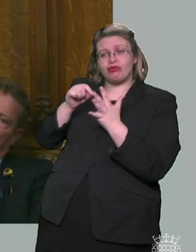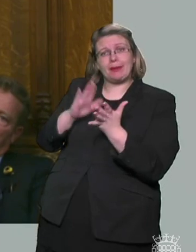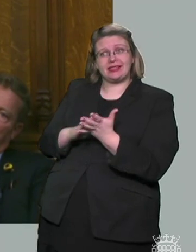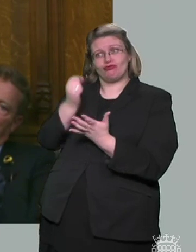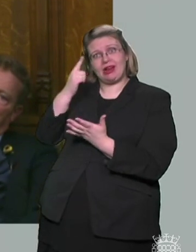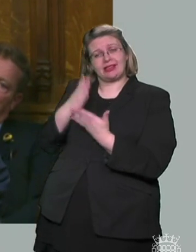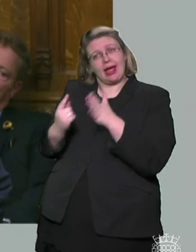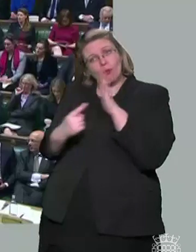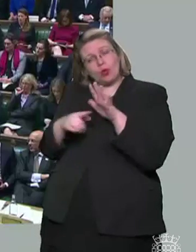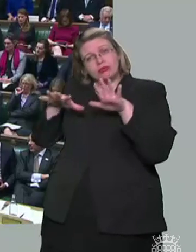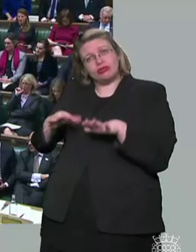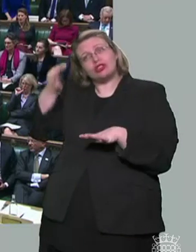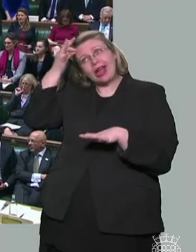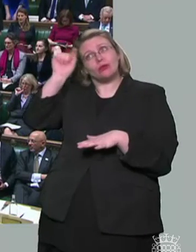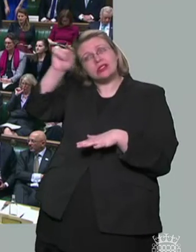he understands and appreciates the important work the British Council does?